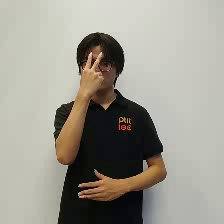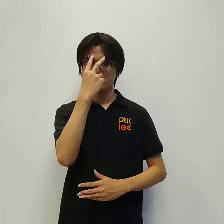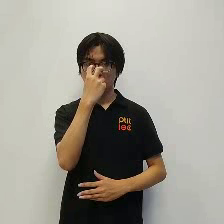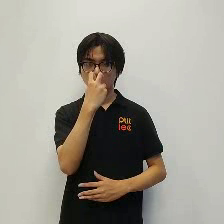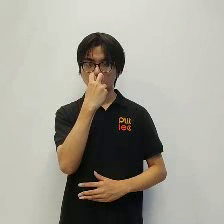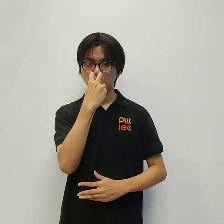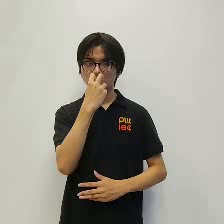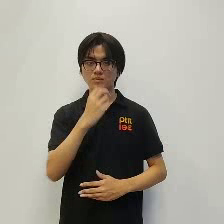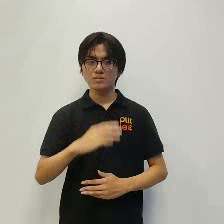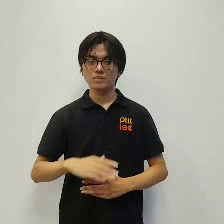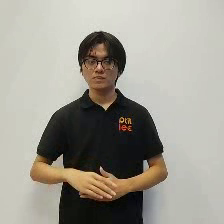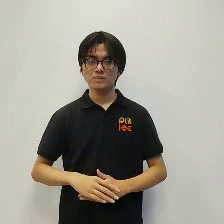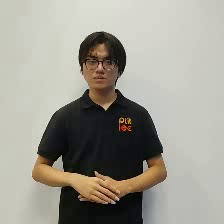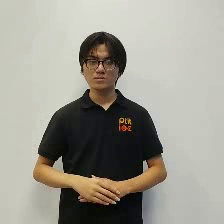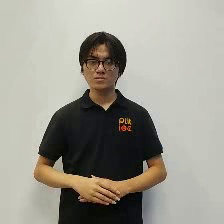Khóc